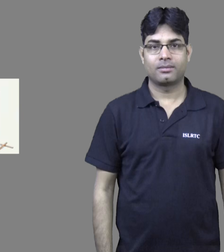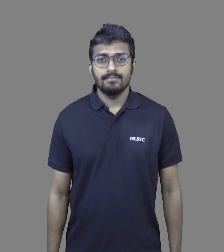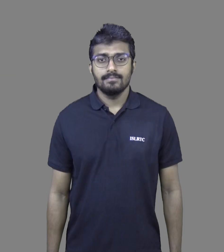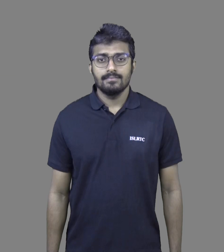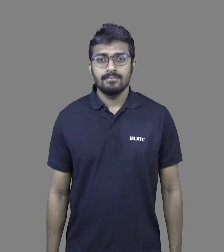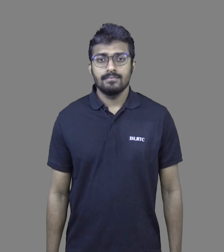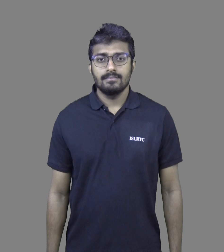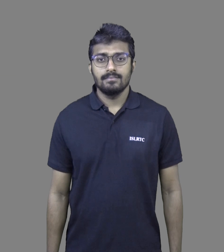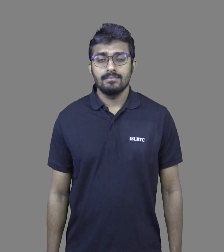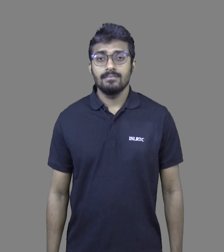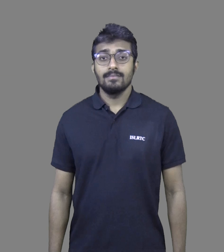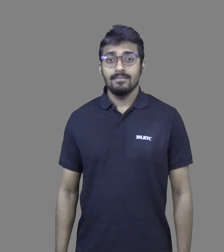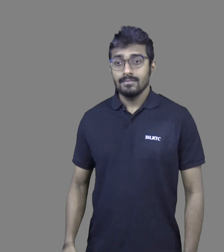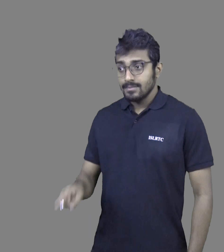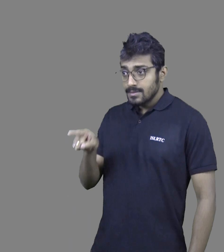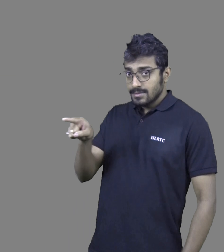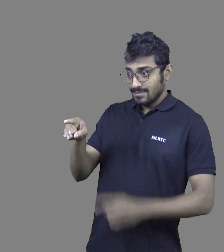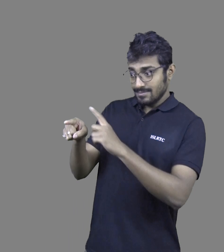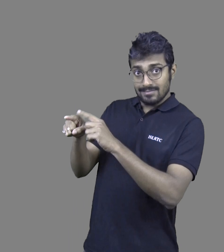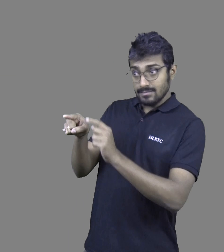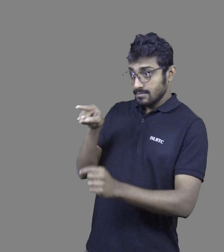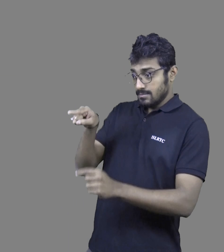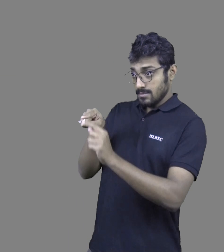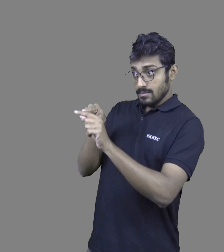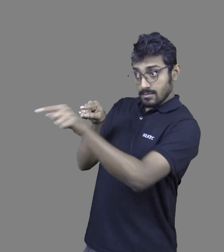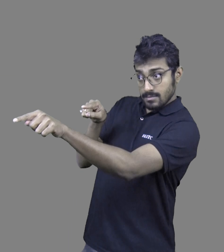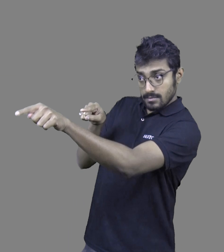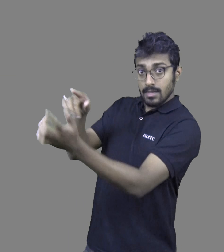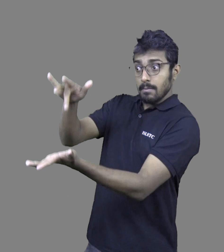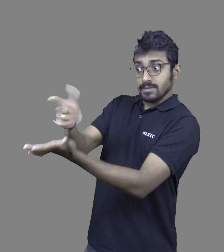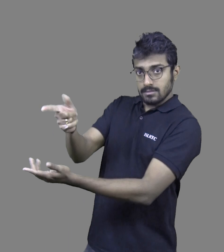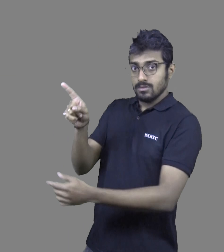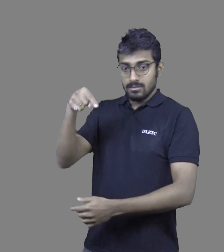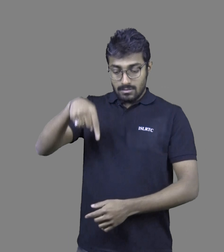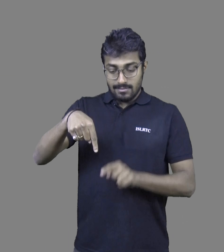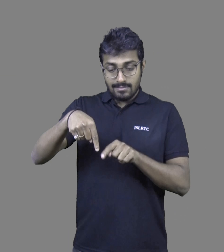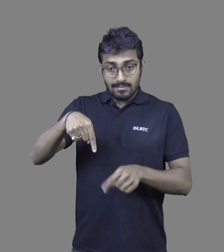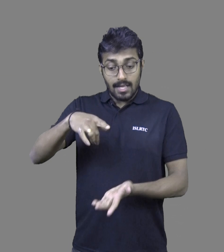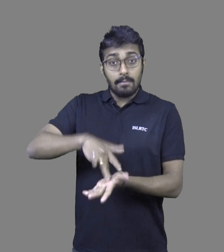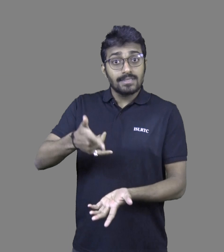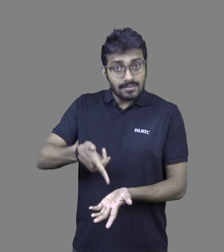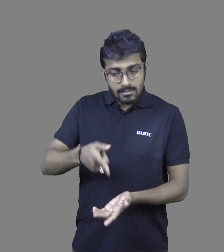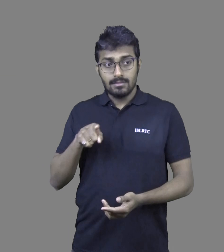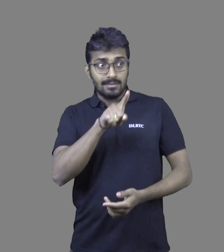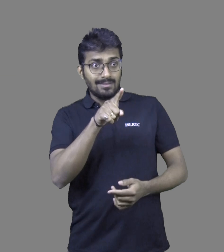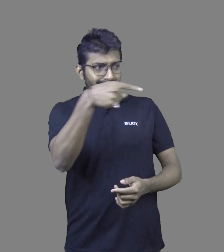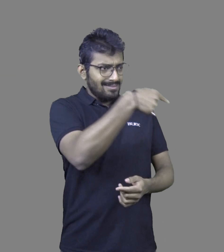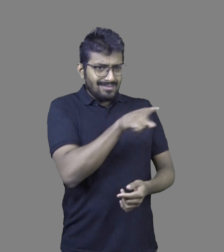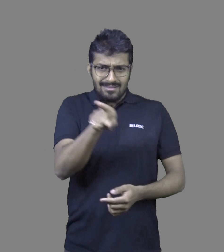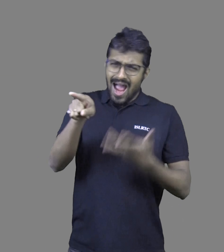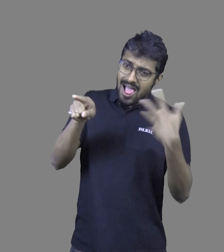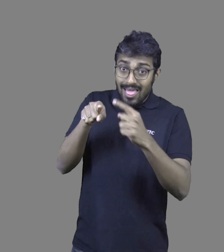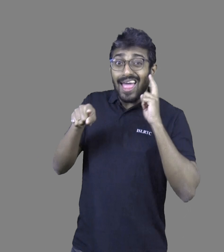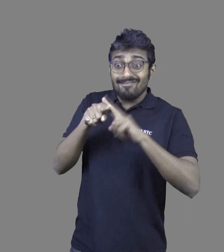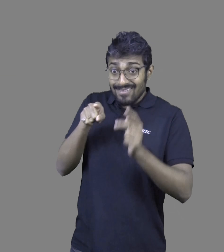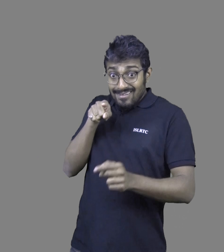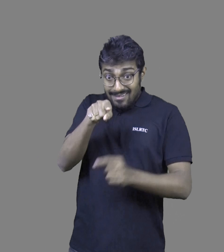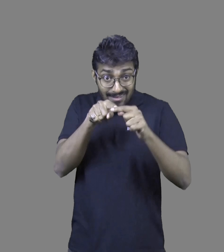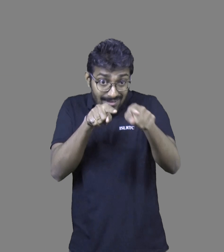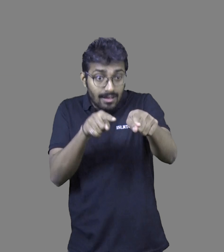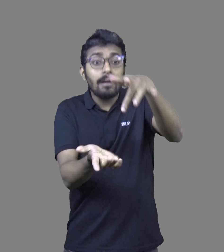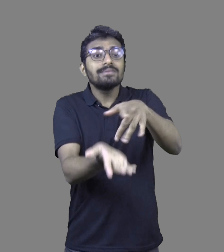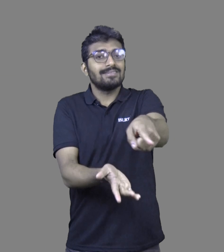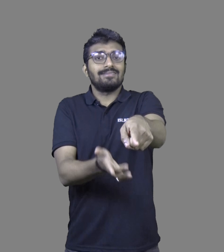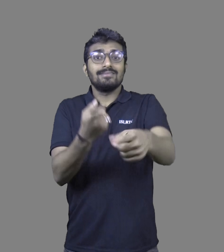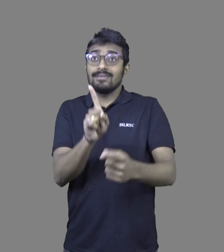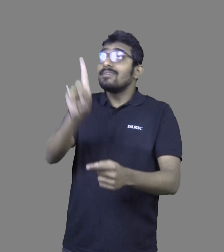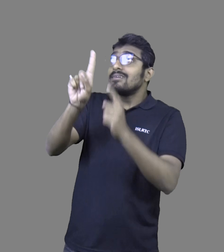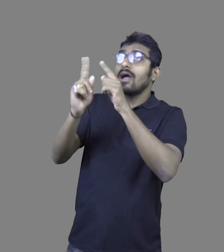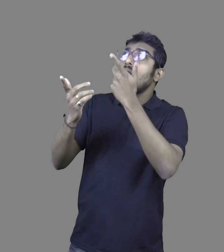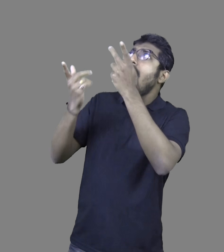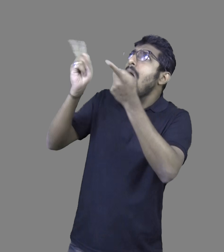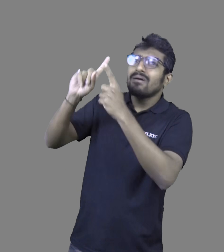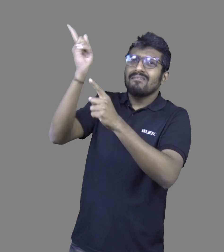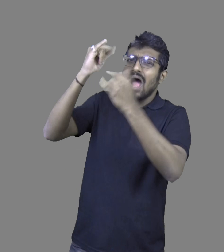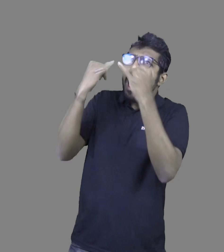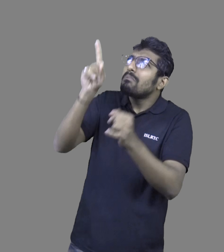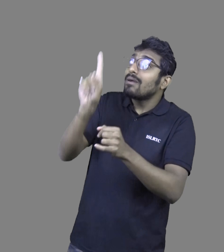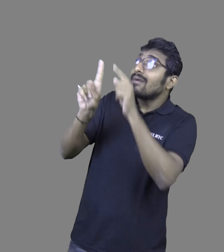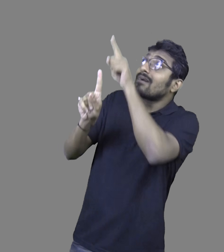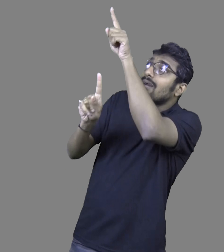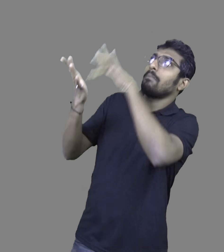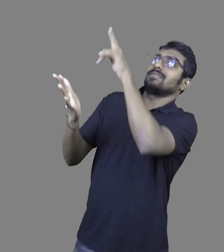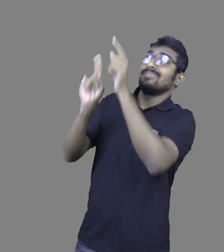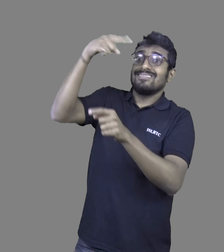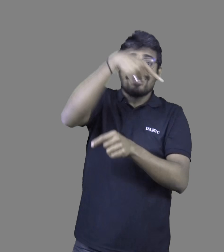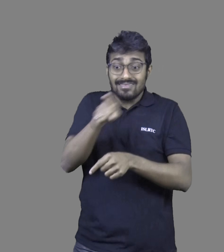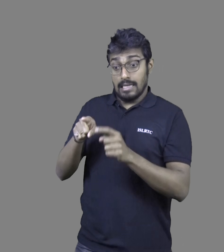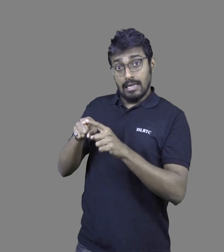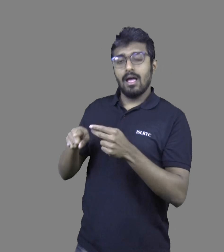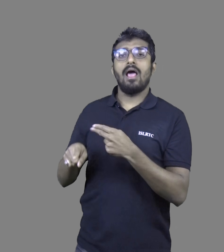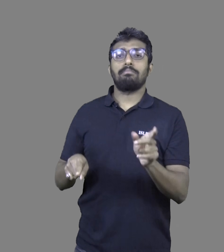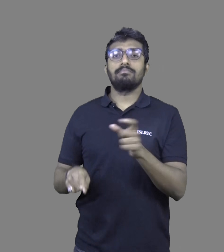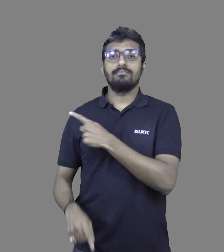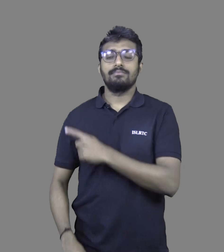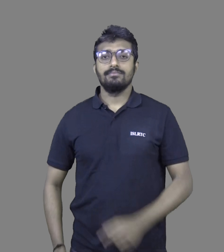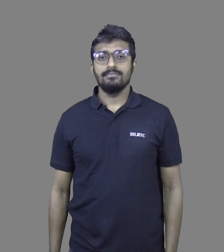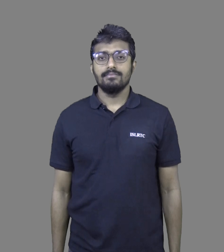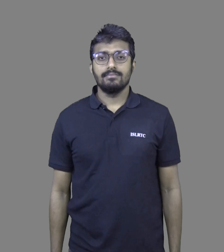Indexing